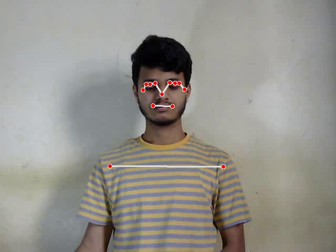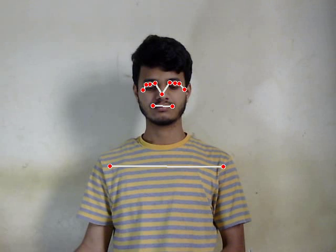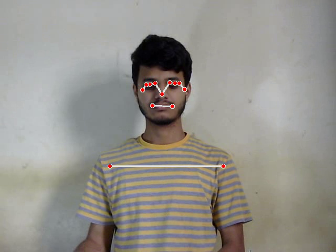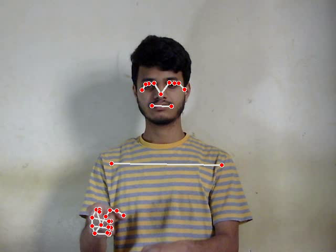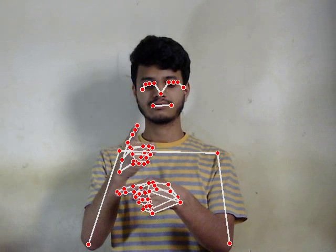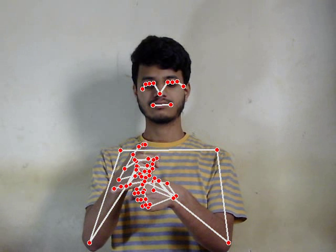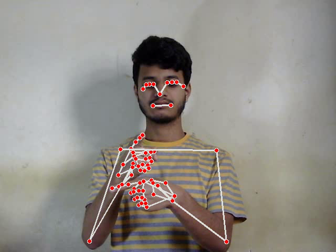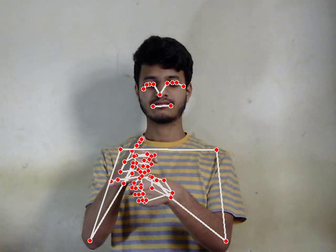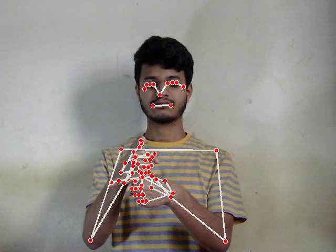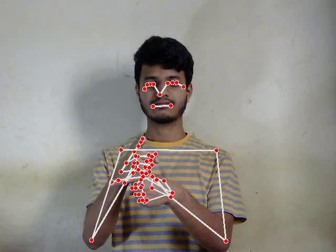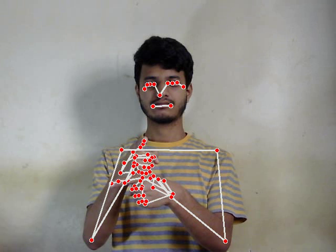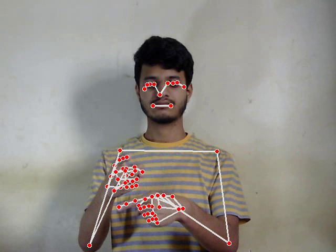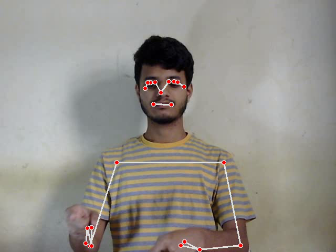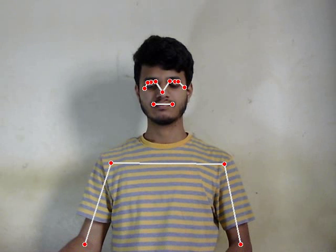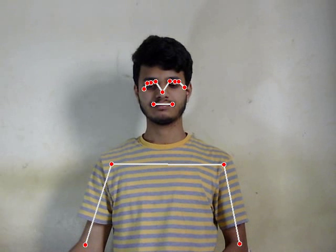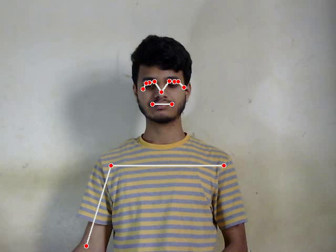right